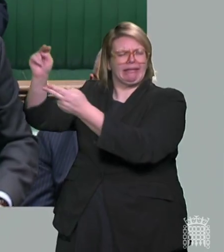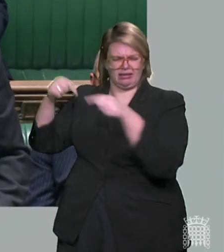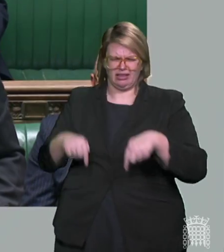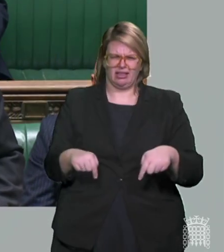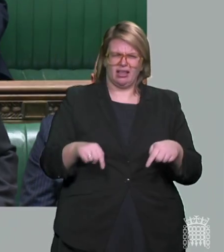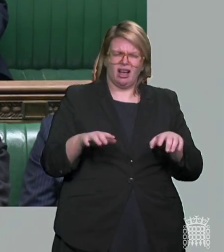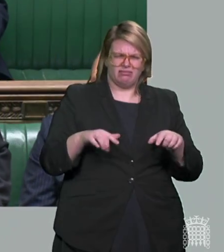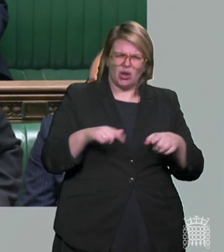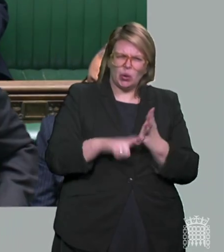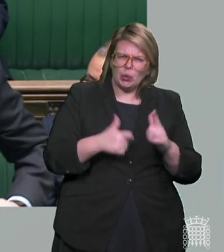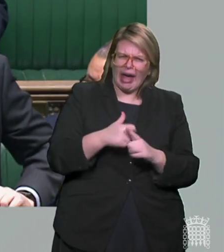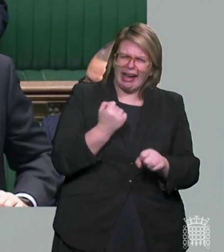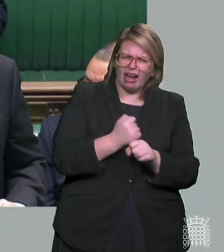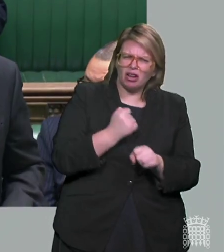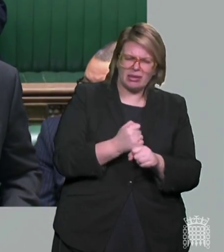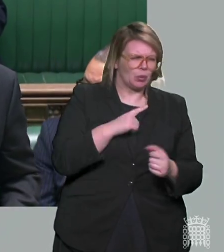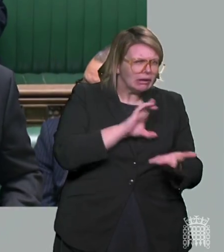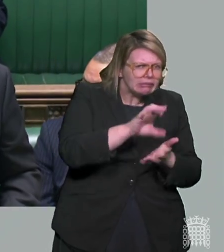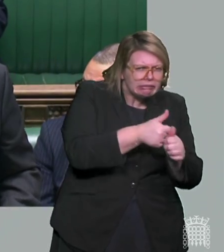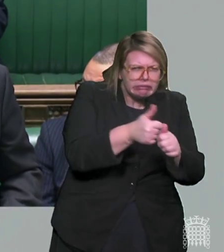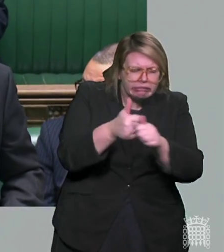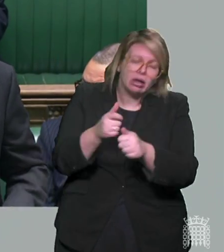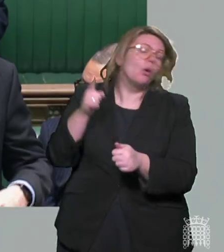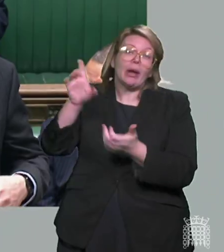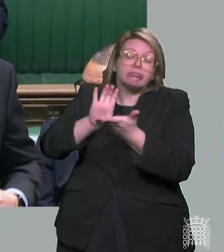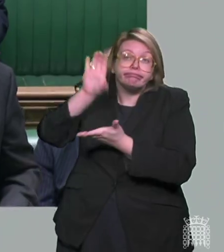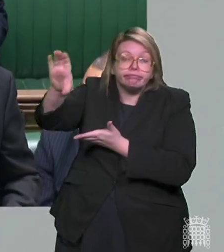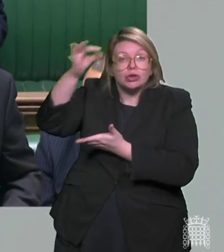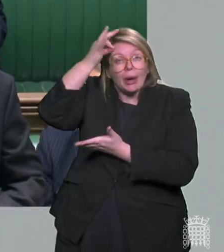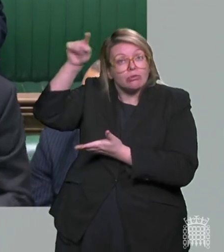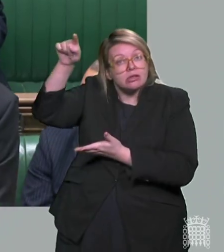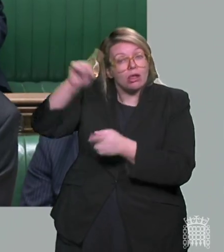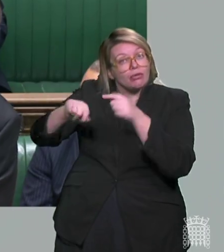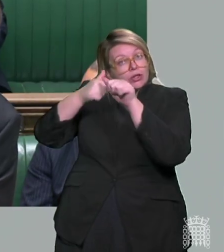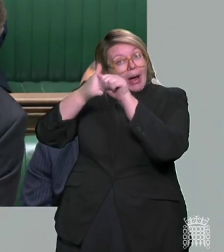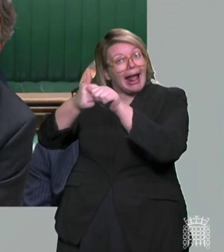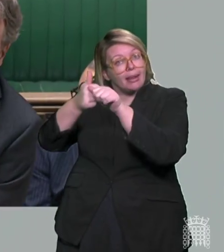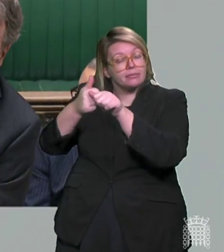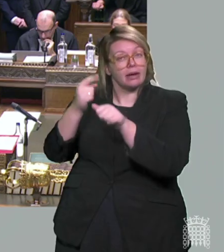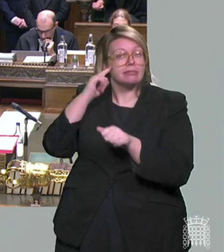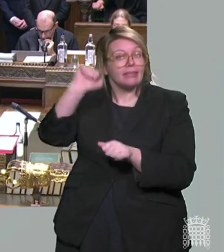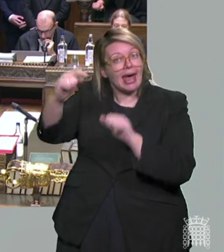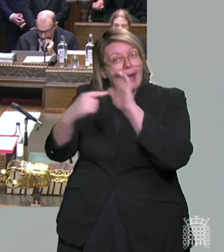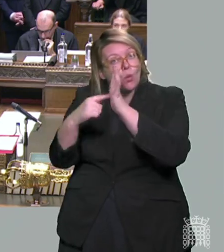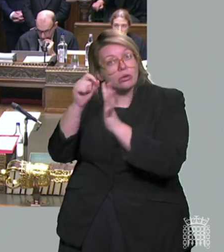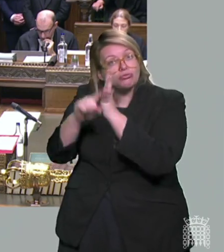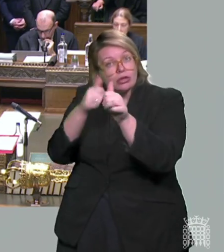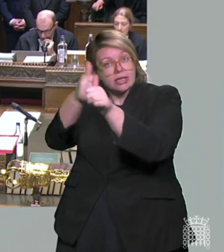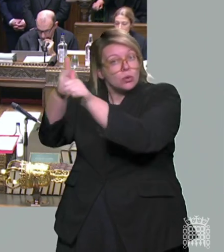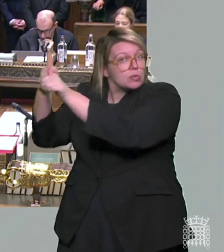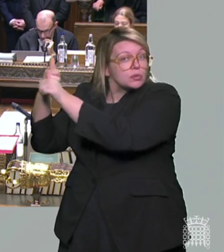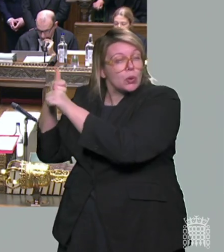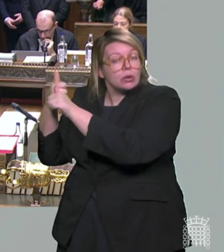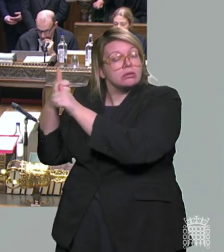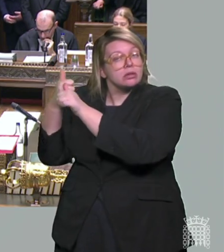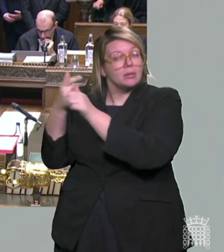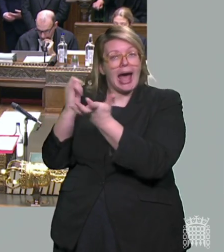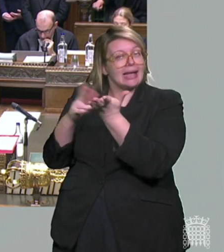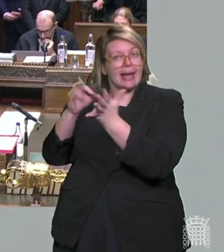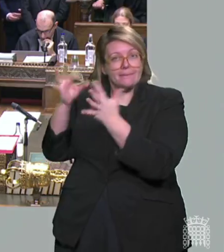We are working with Scottish councils, delivering funding directly to them to help them with the projects that matter the most to their people.